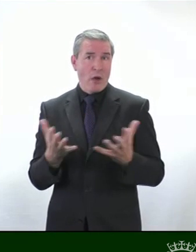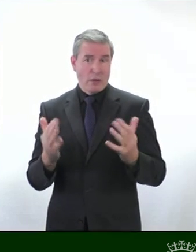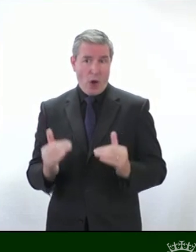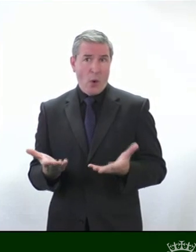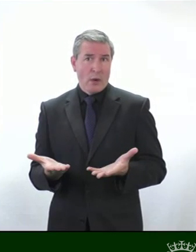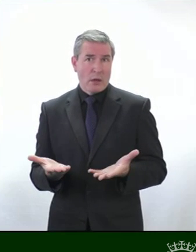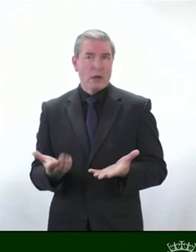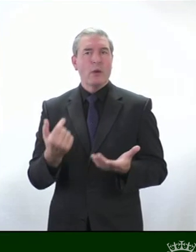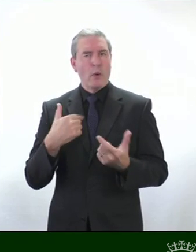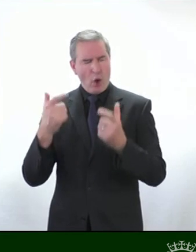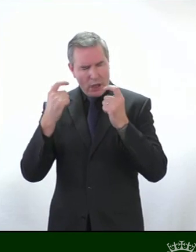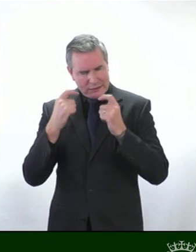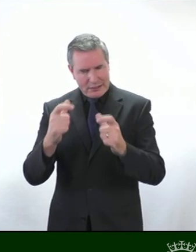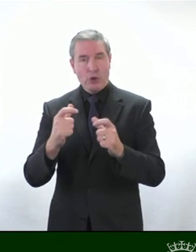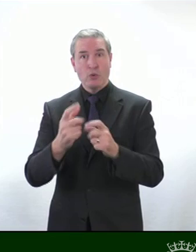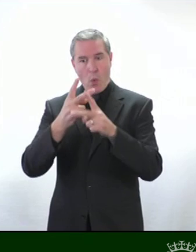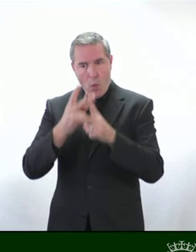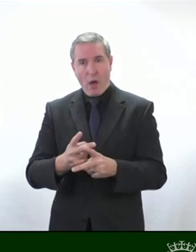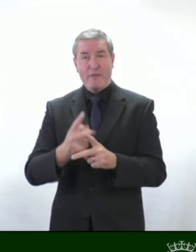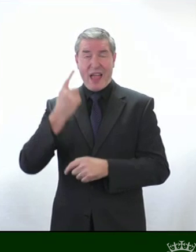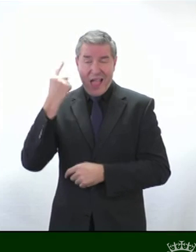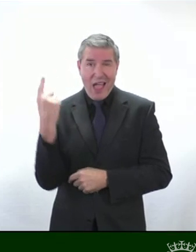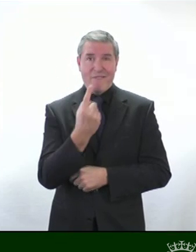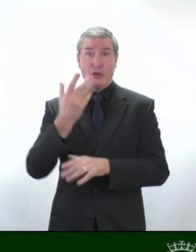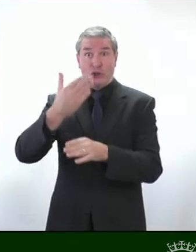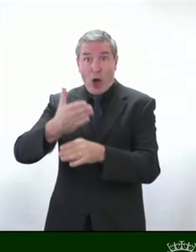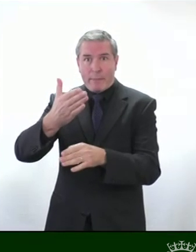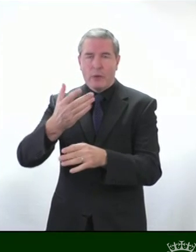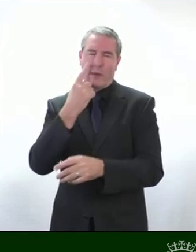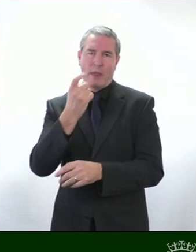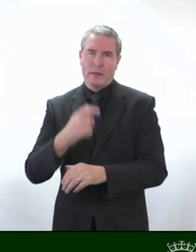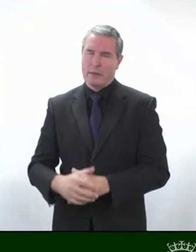We will continue to work to look after every job that we can.